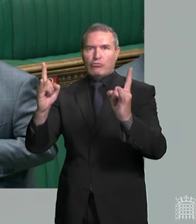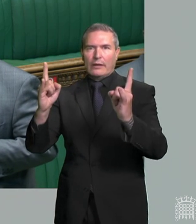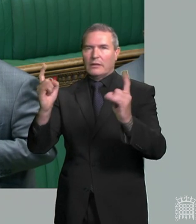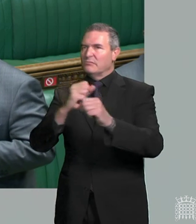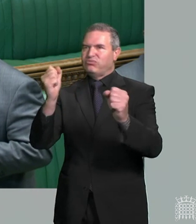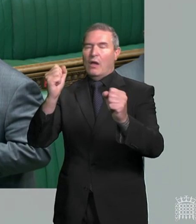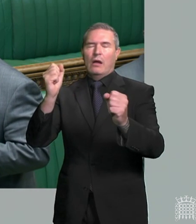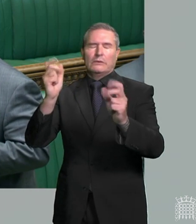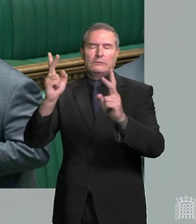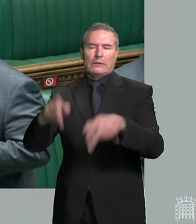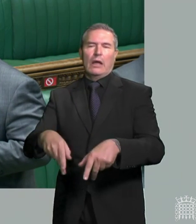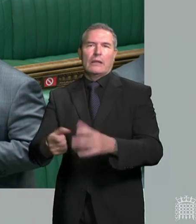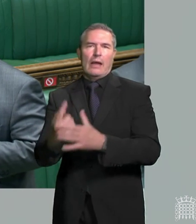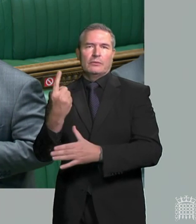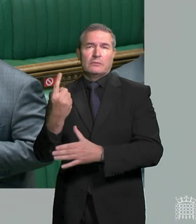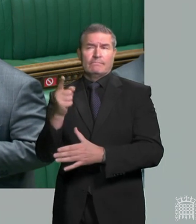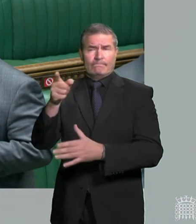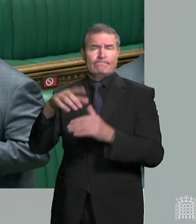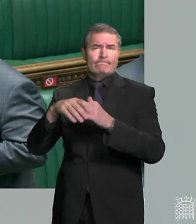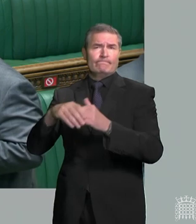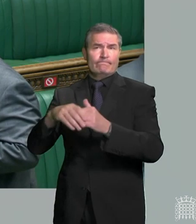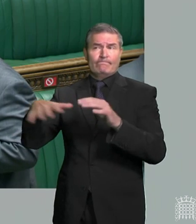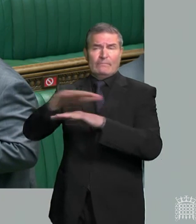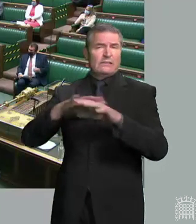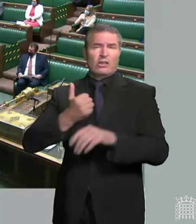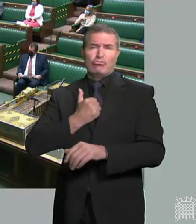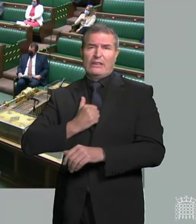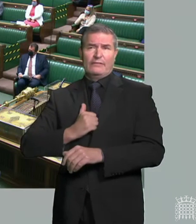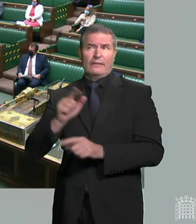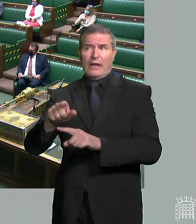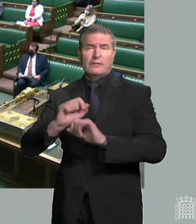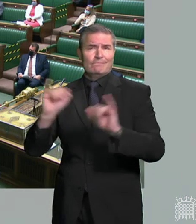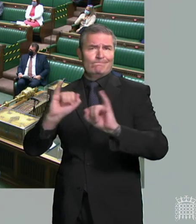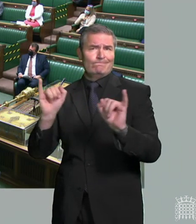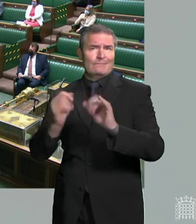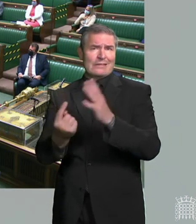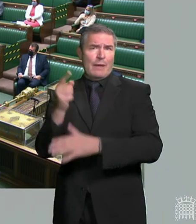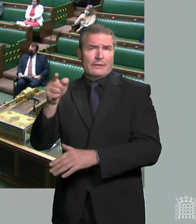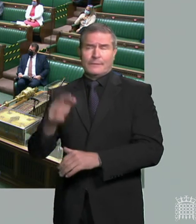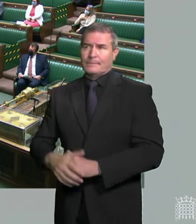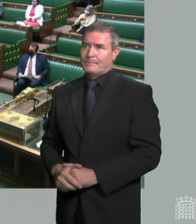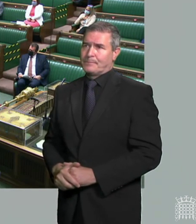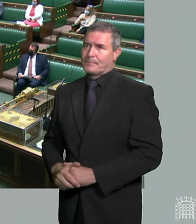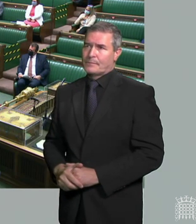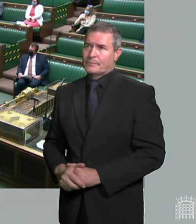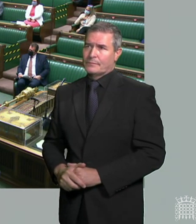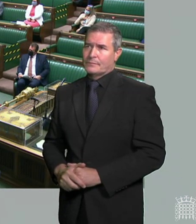Our thoughts are very much with friends and family who are still grieving over the terrors of that event.